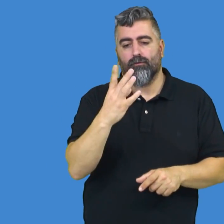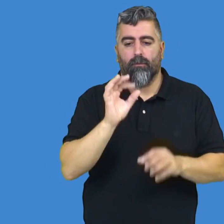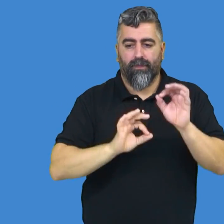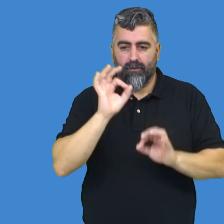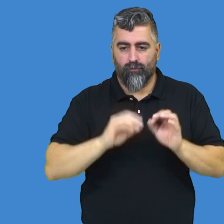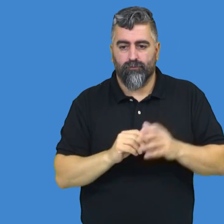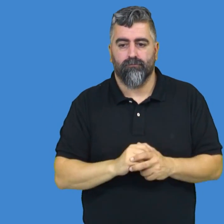porcentaje